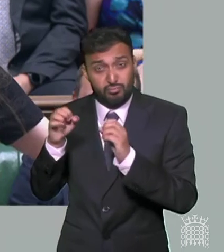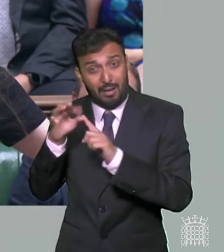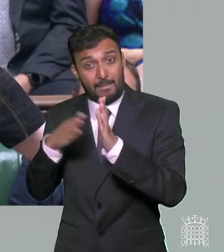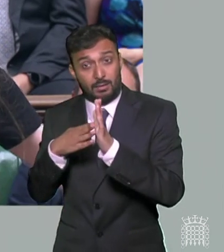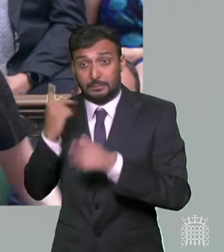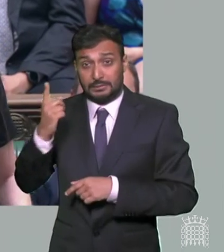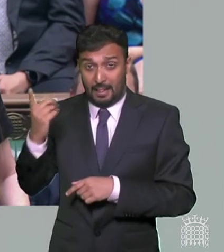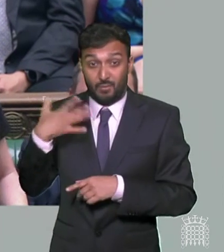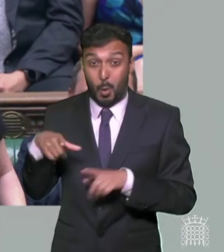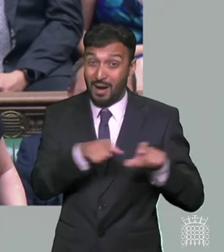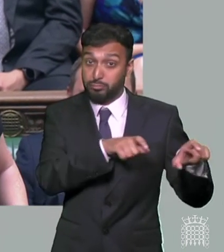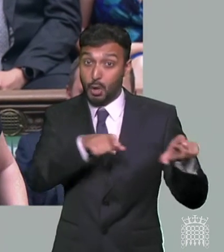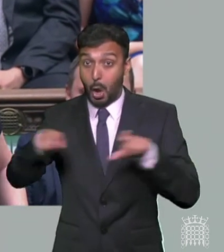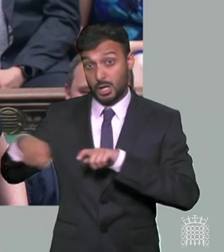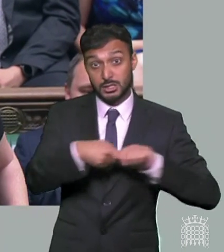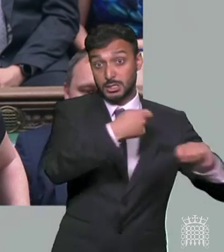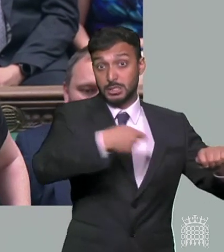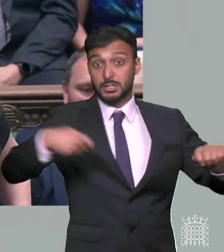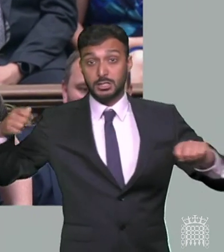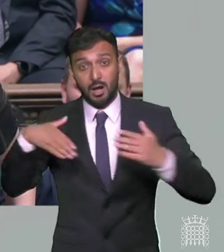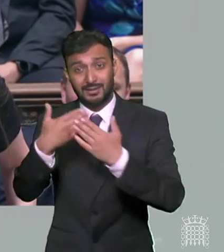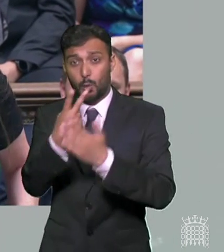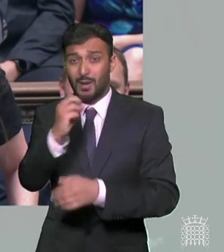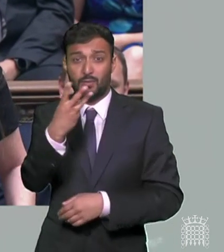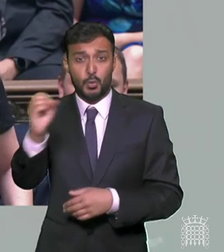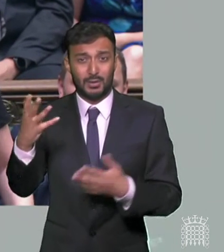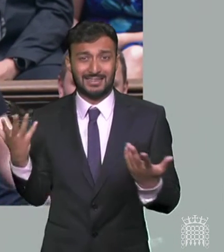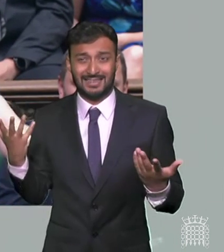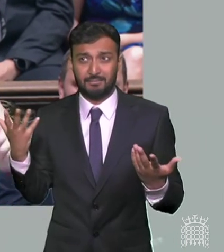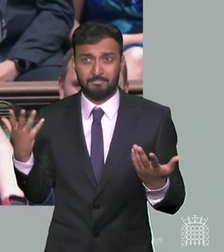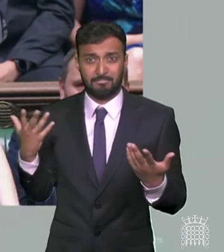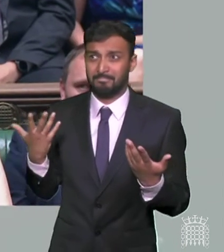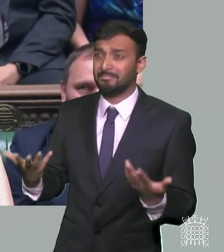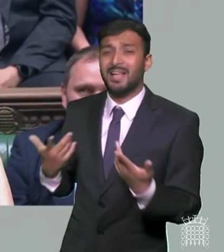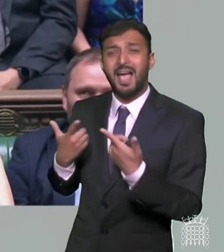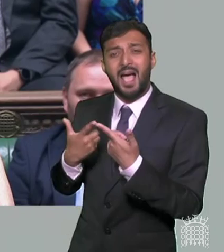How much more can the Deputy Prime Minister stomach before he finds the guts?